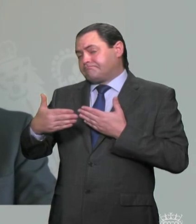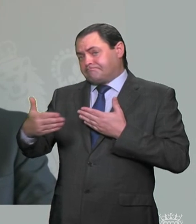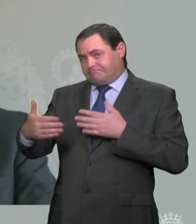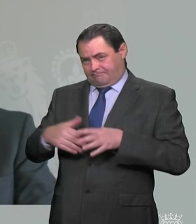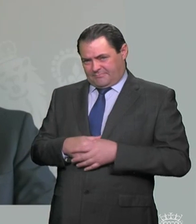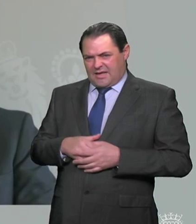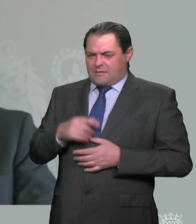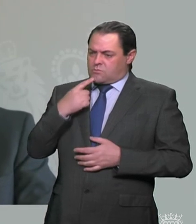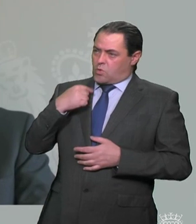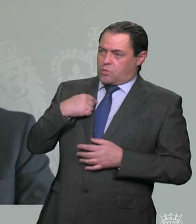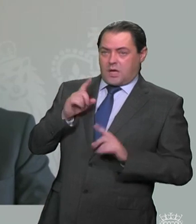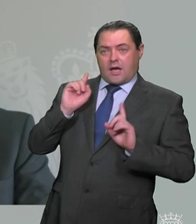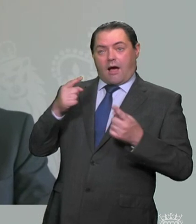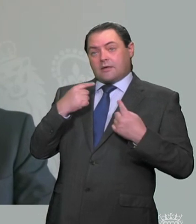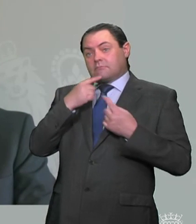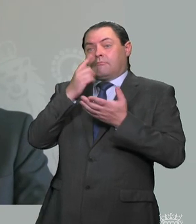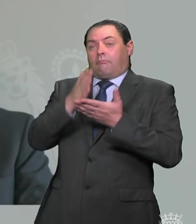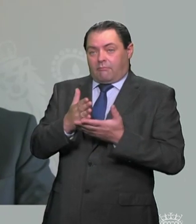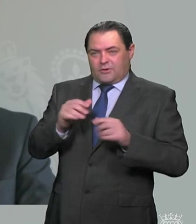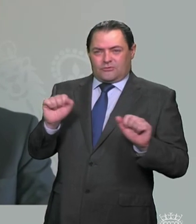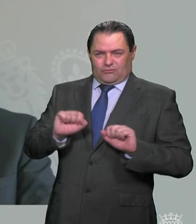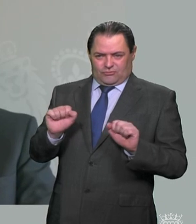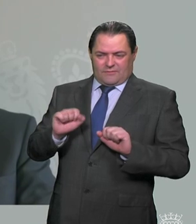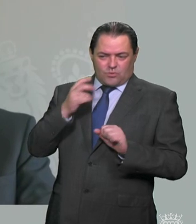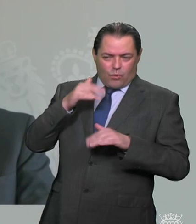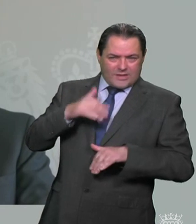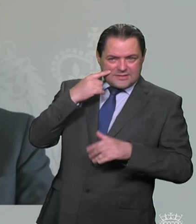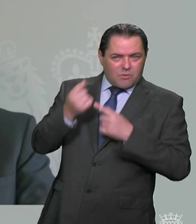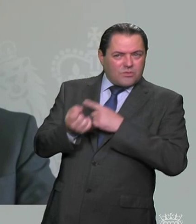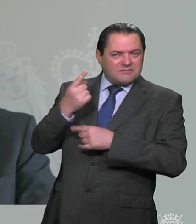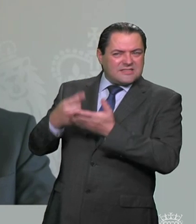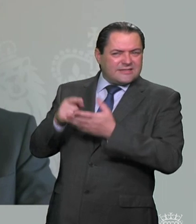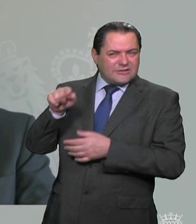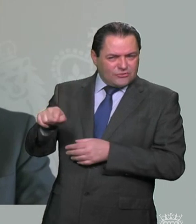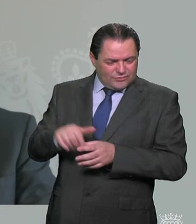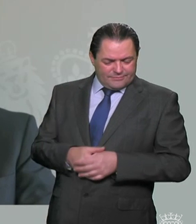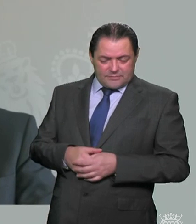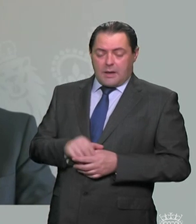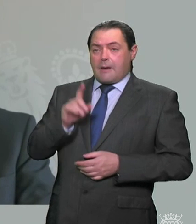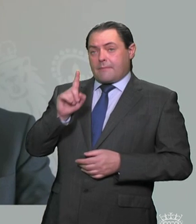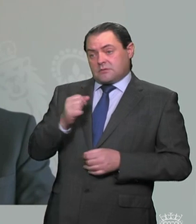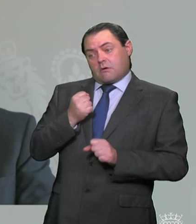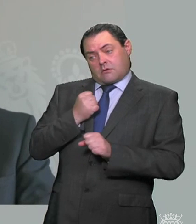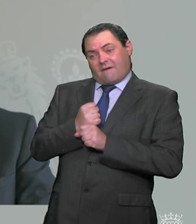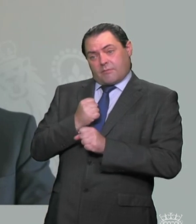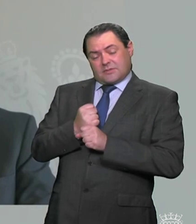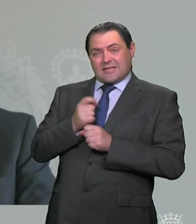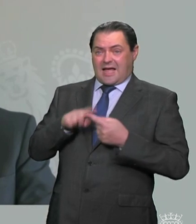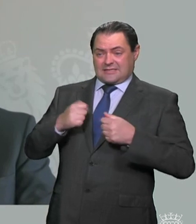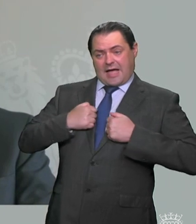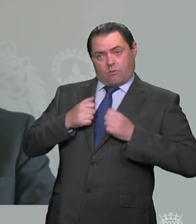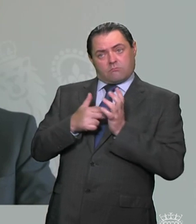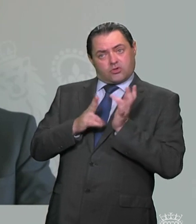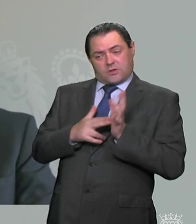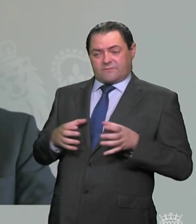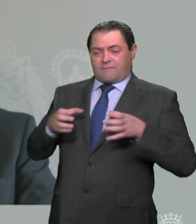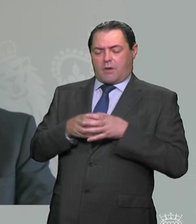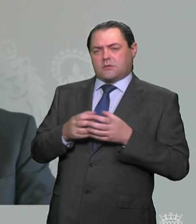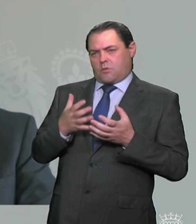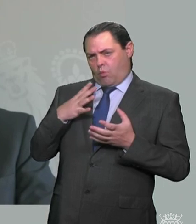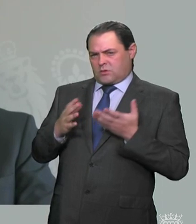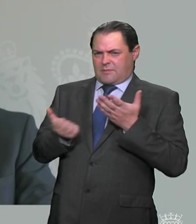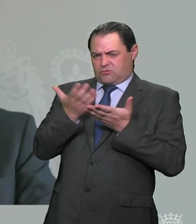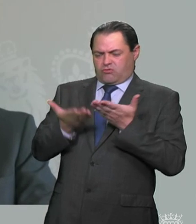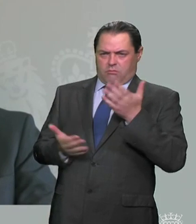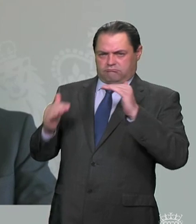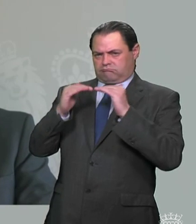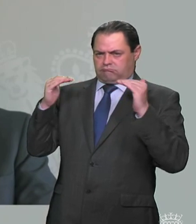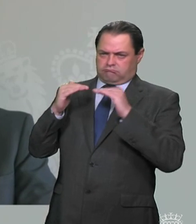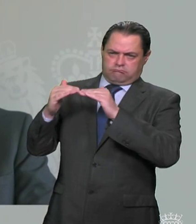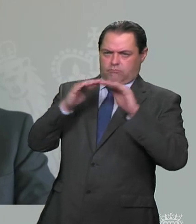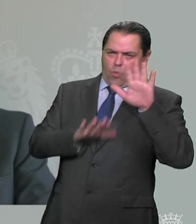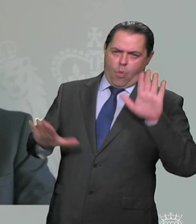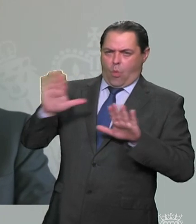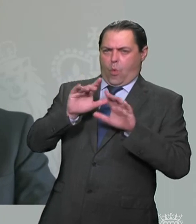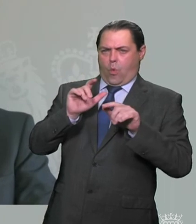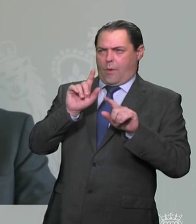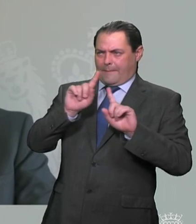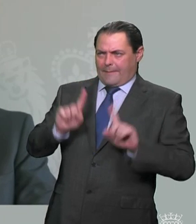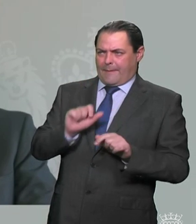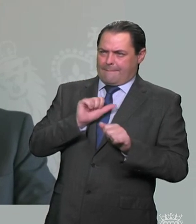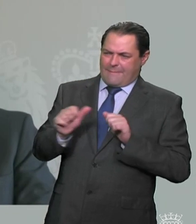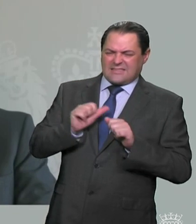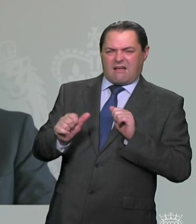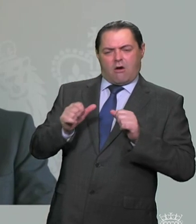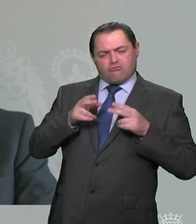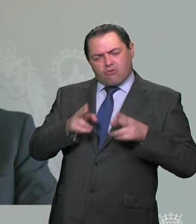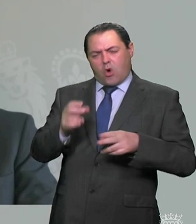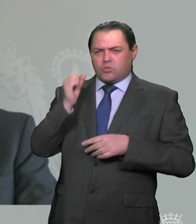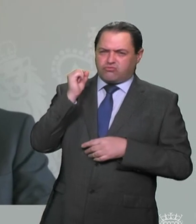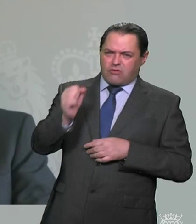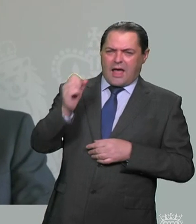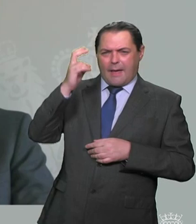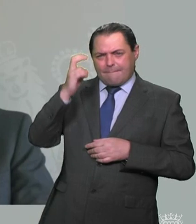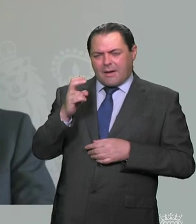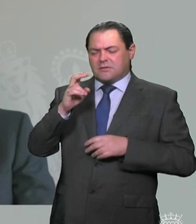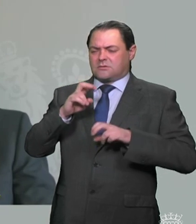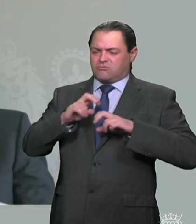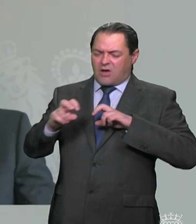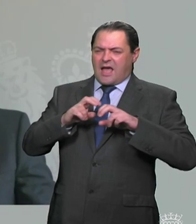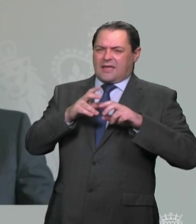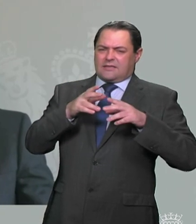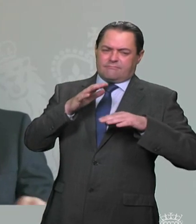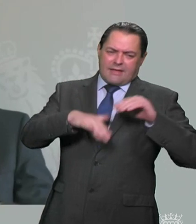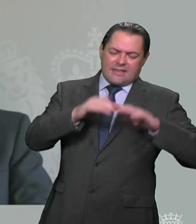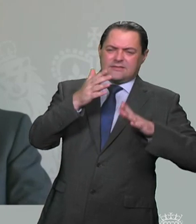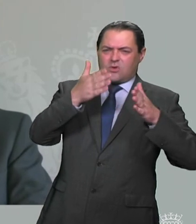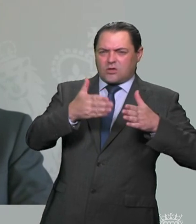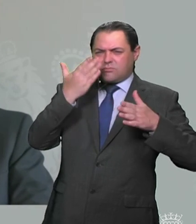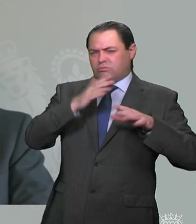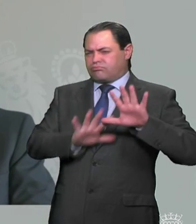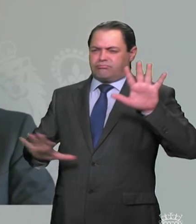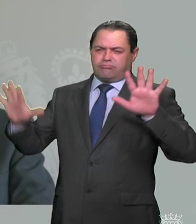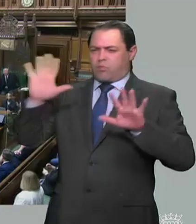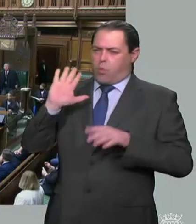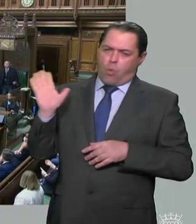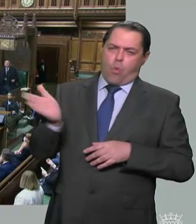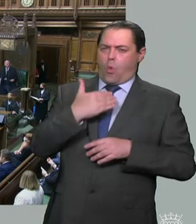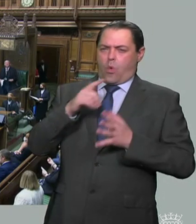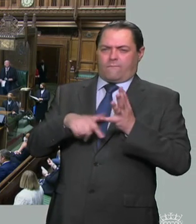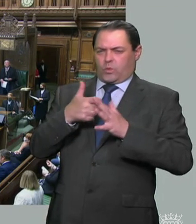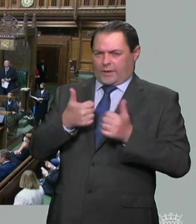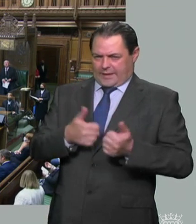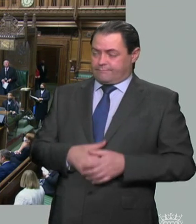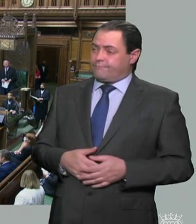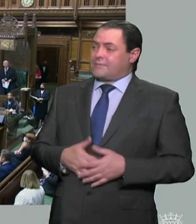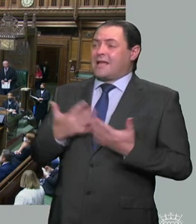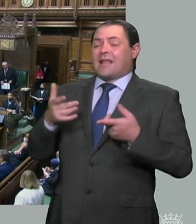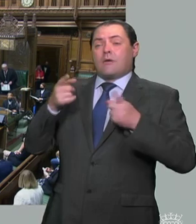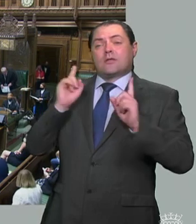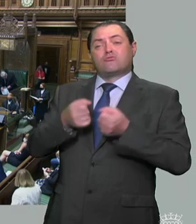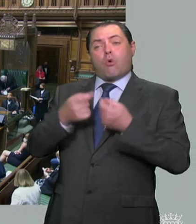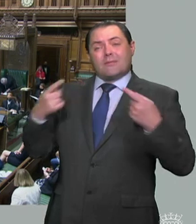I am told that I simply cannot anticipate that, but what I can say is that this is the Government and the party that is absolutely determined to level up across our country with better infrastructure, superb innovation, and better skills across the whole of the UK.